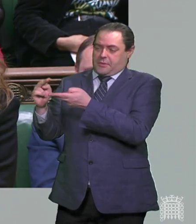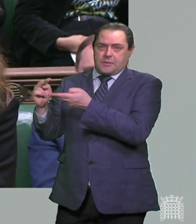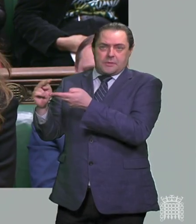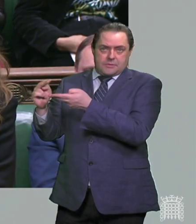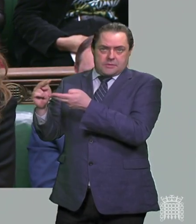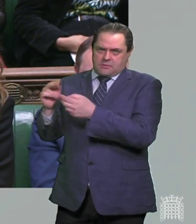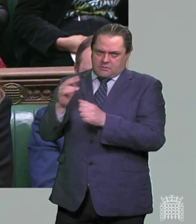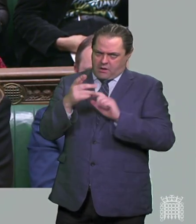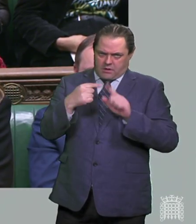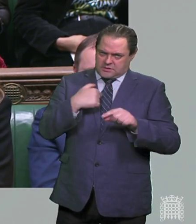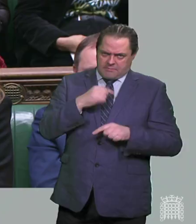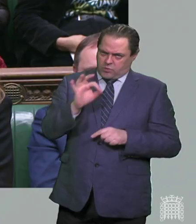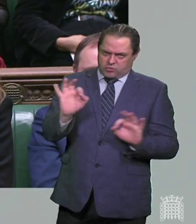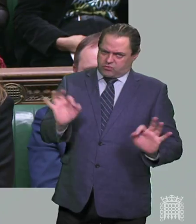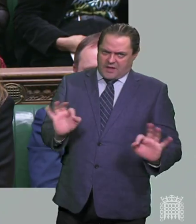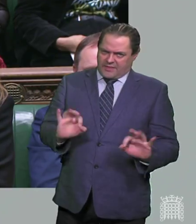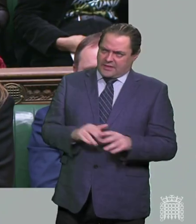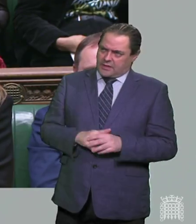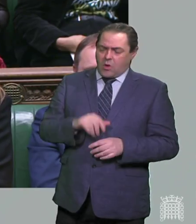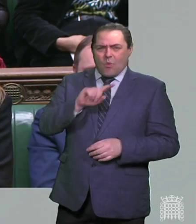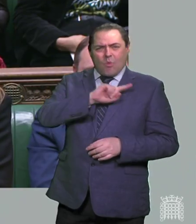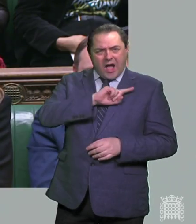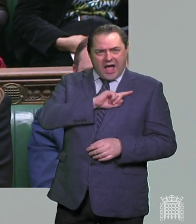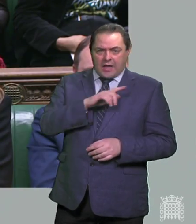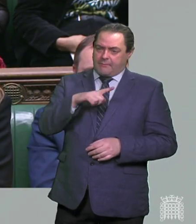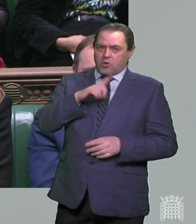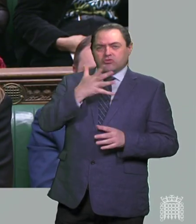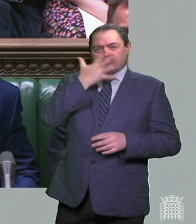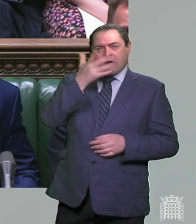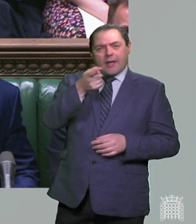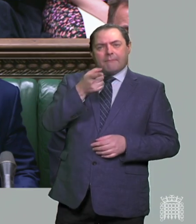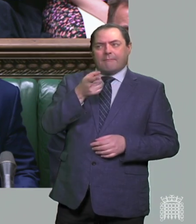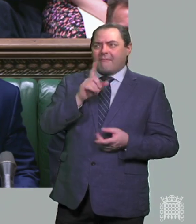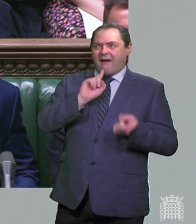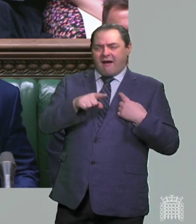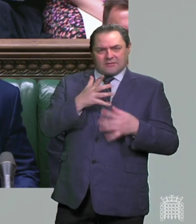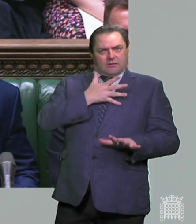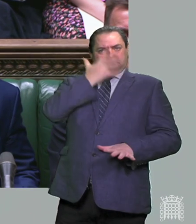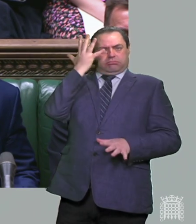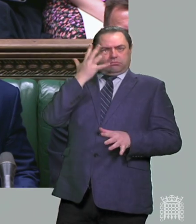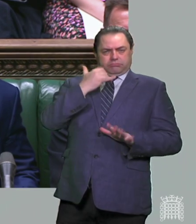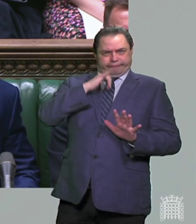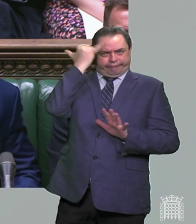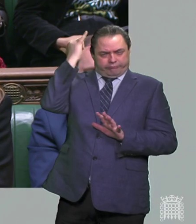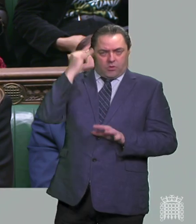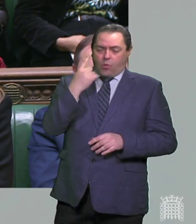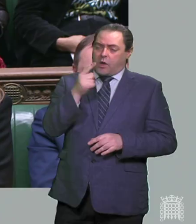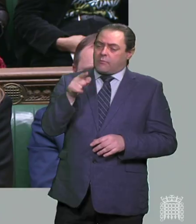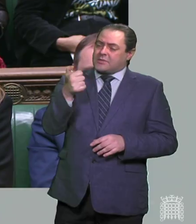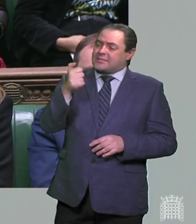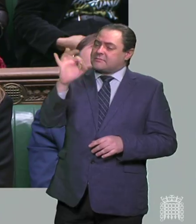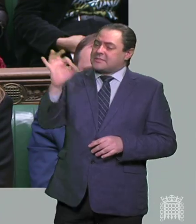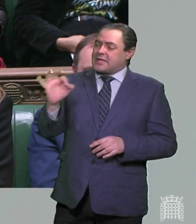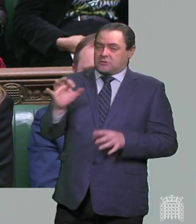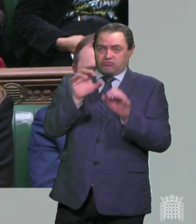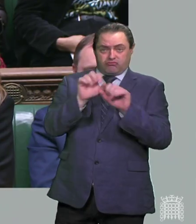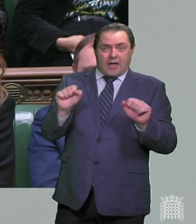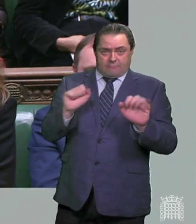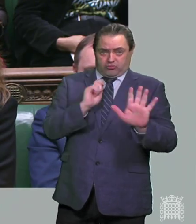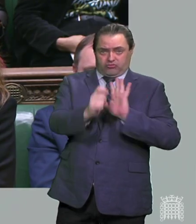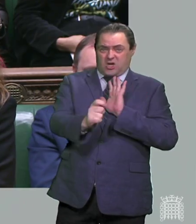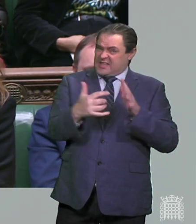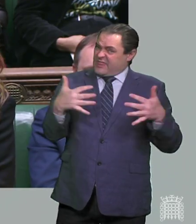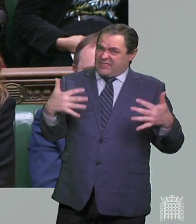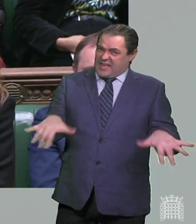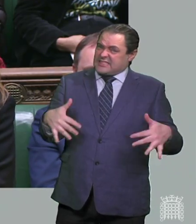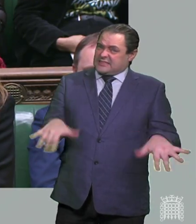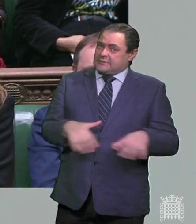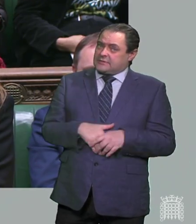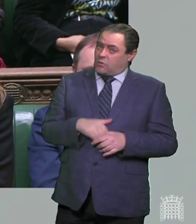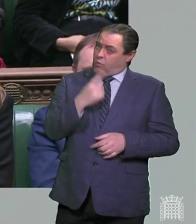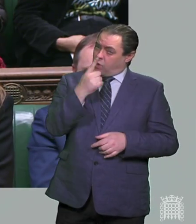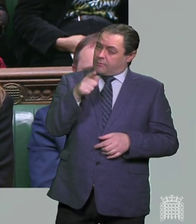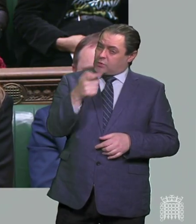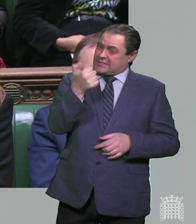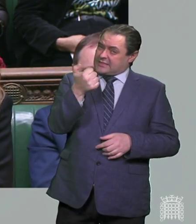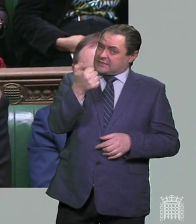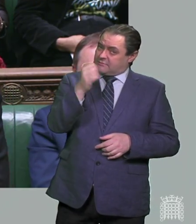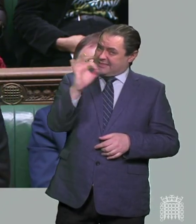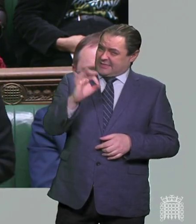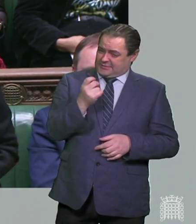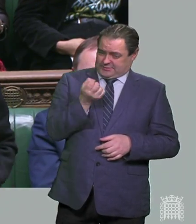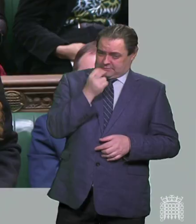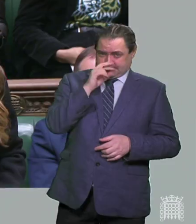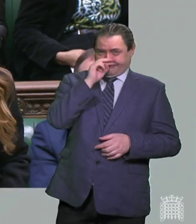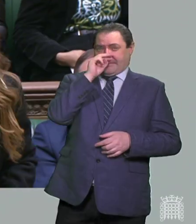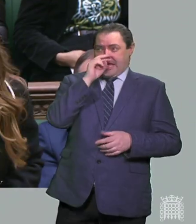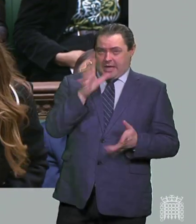He has not answered my question, because he is too ashamed of the answer: 1.6% of rapists face being charged for their crime—1.6%.